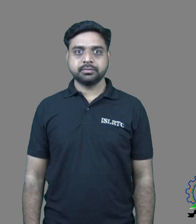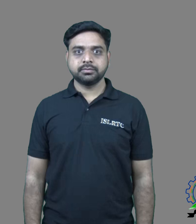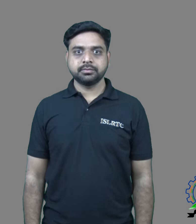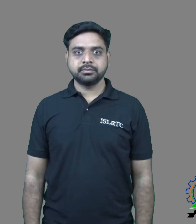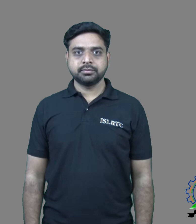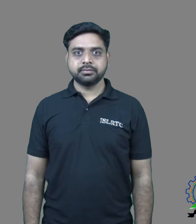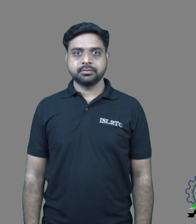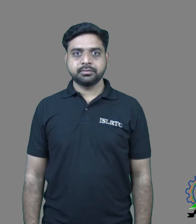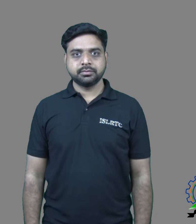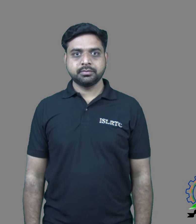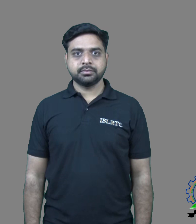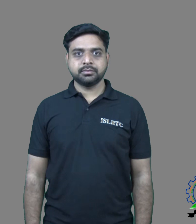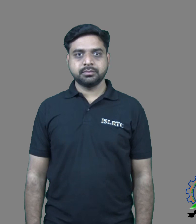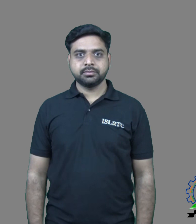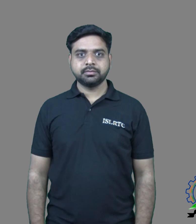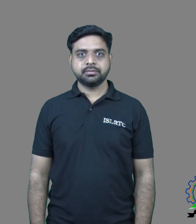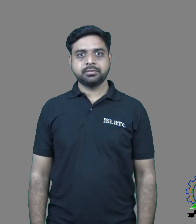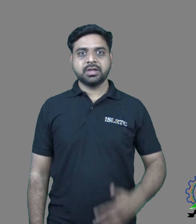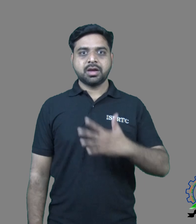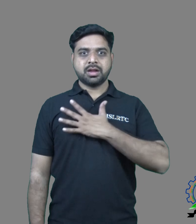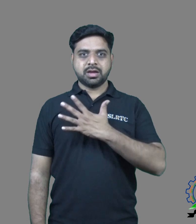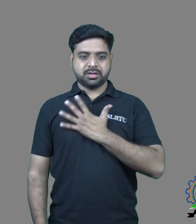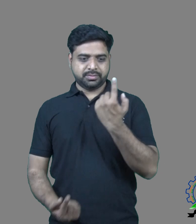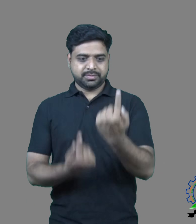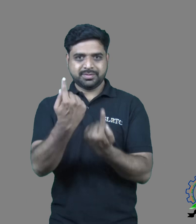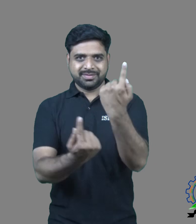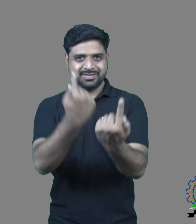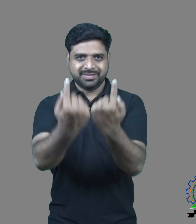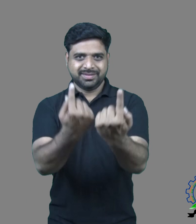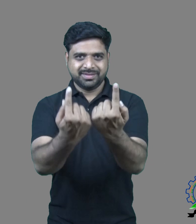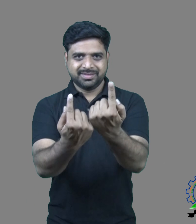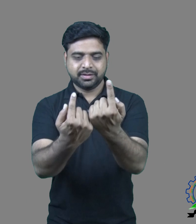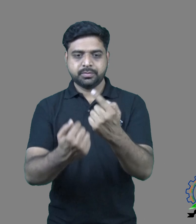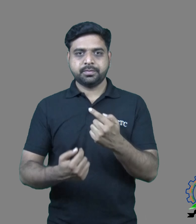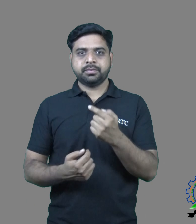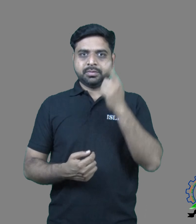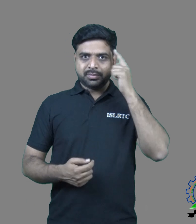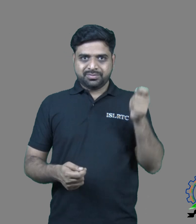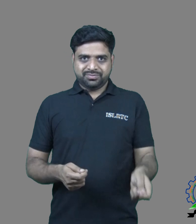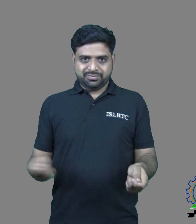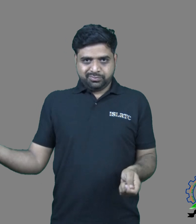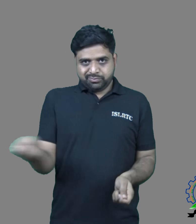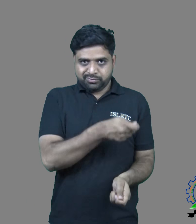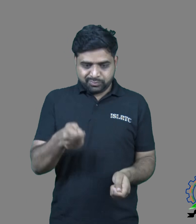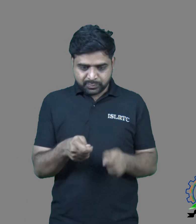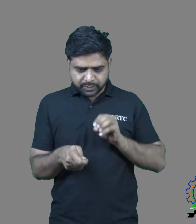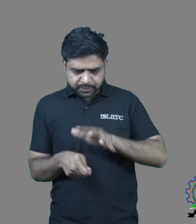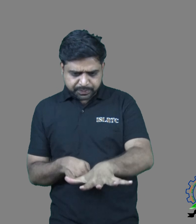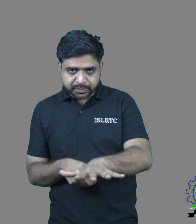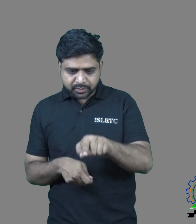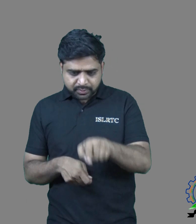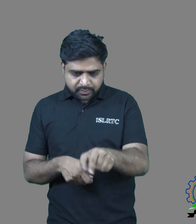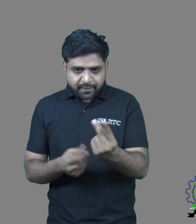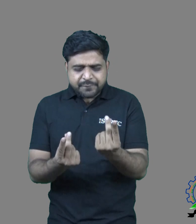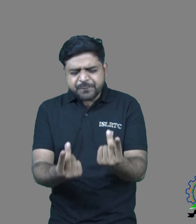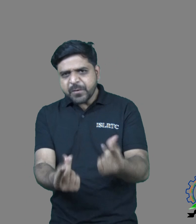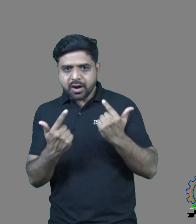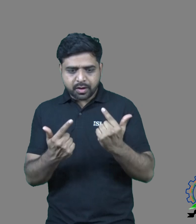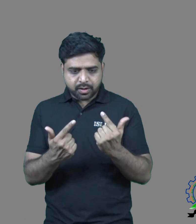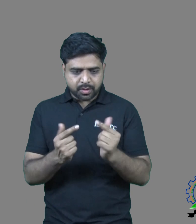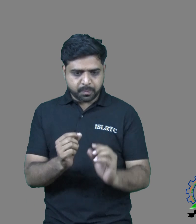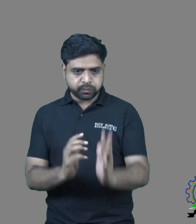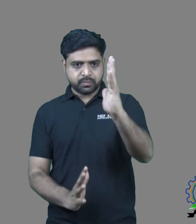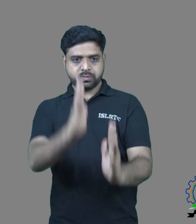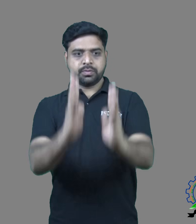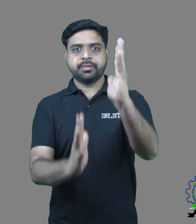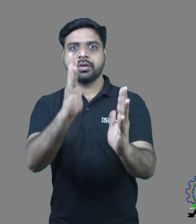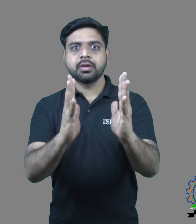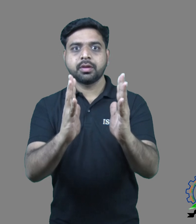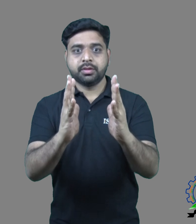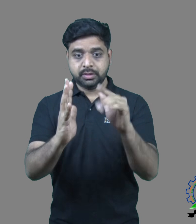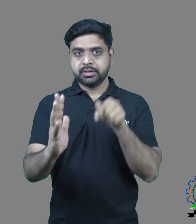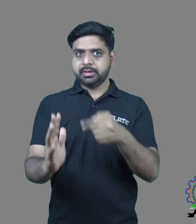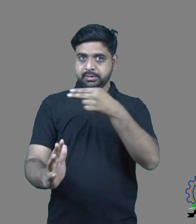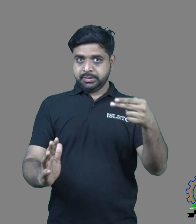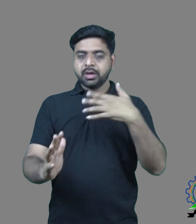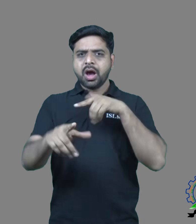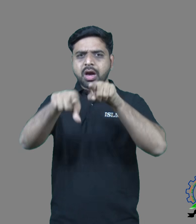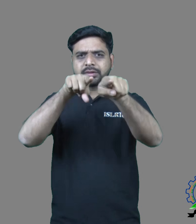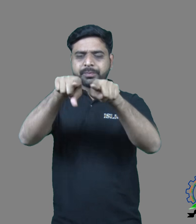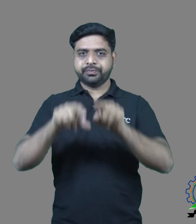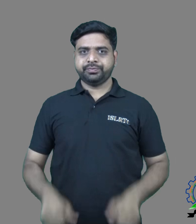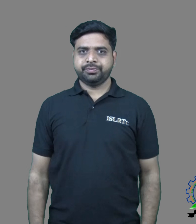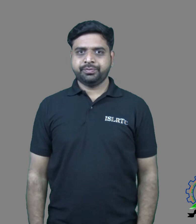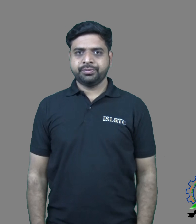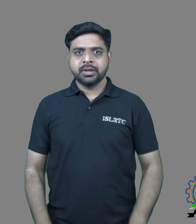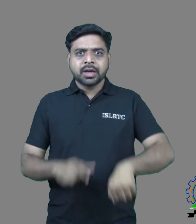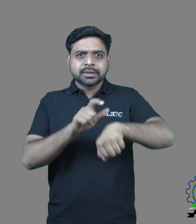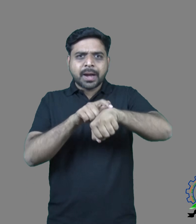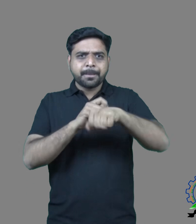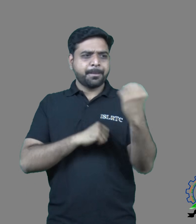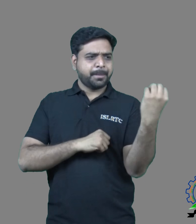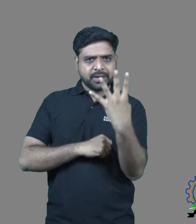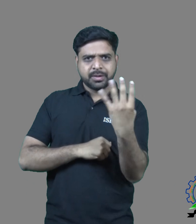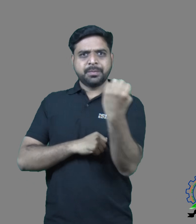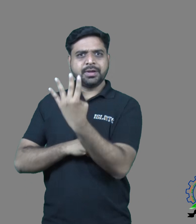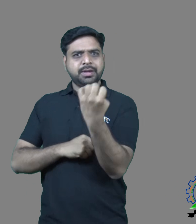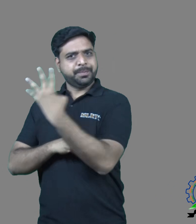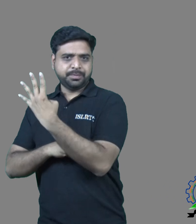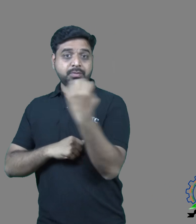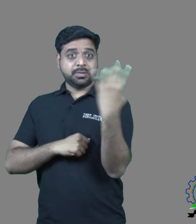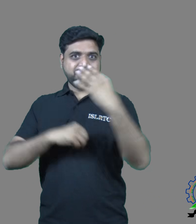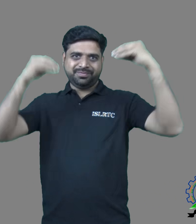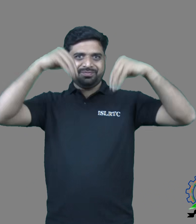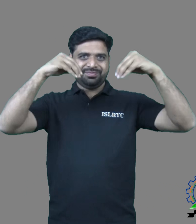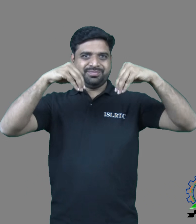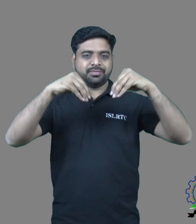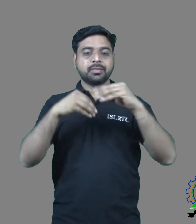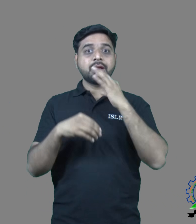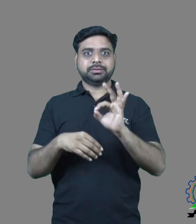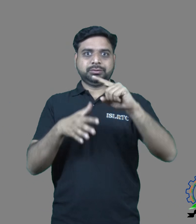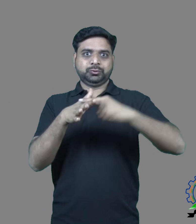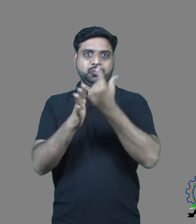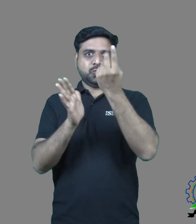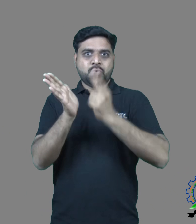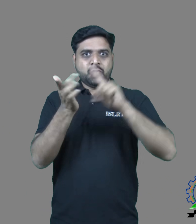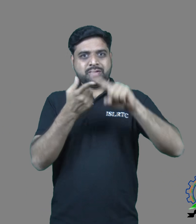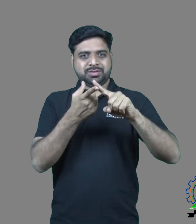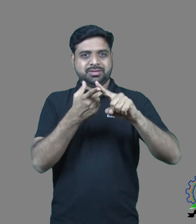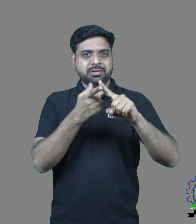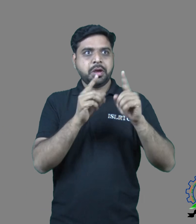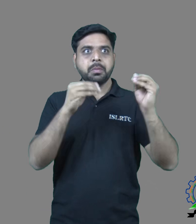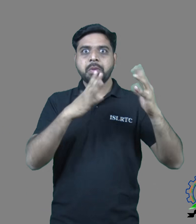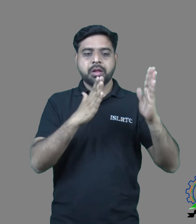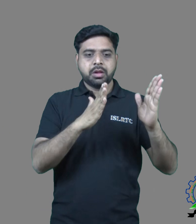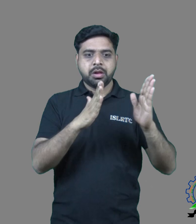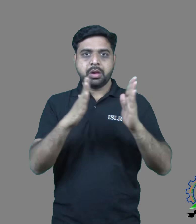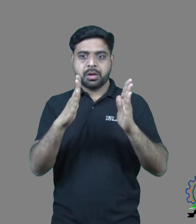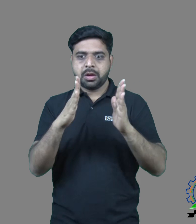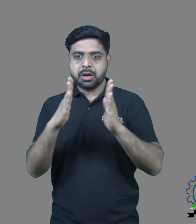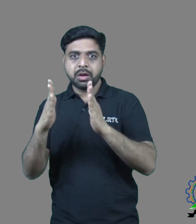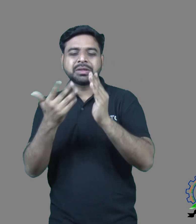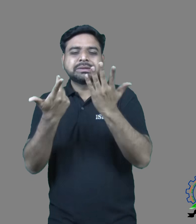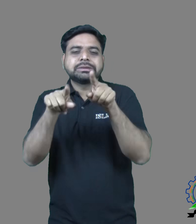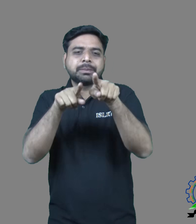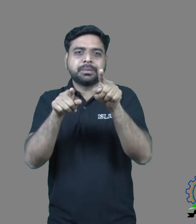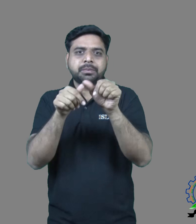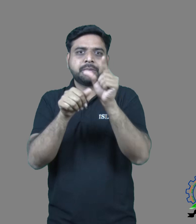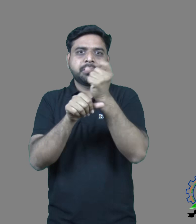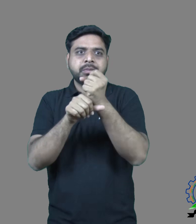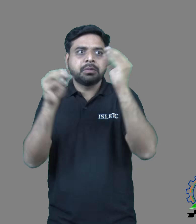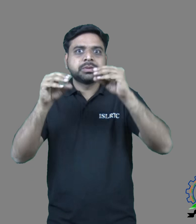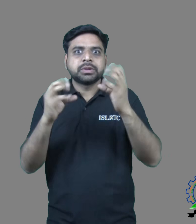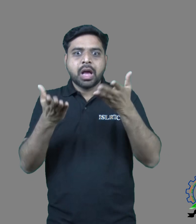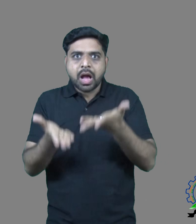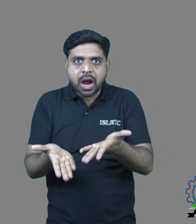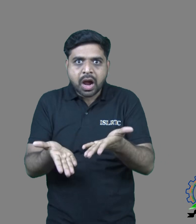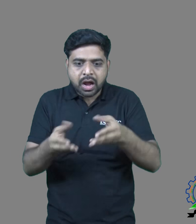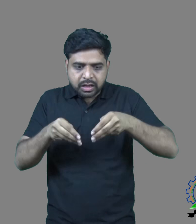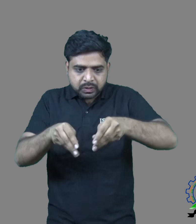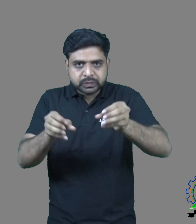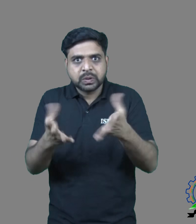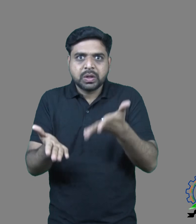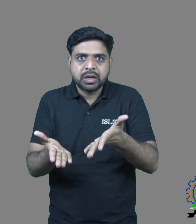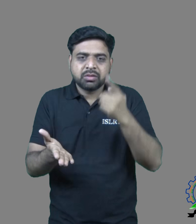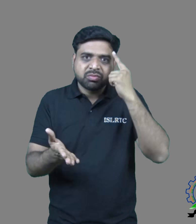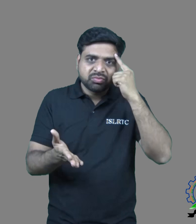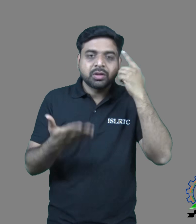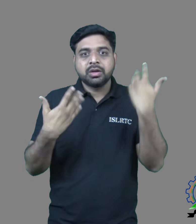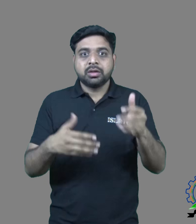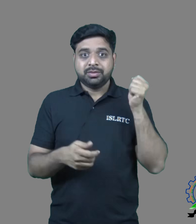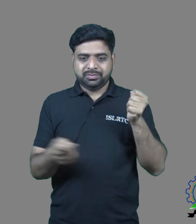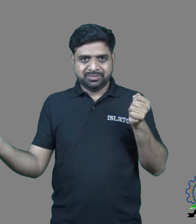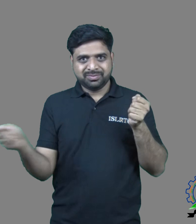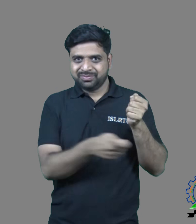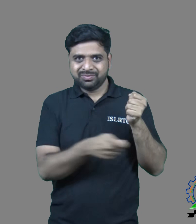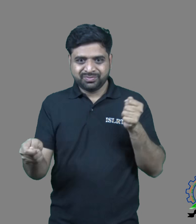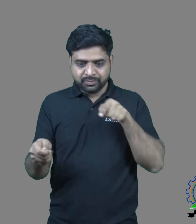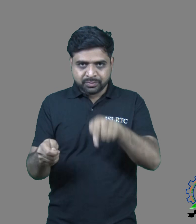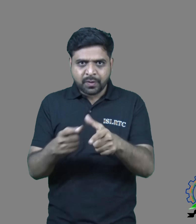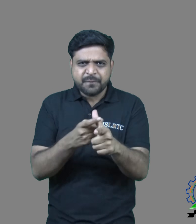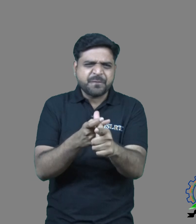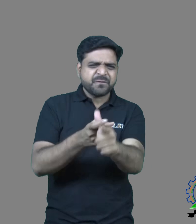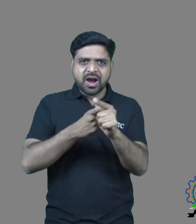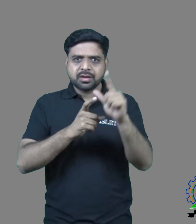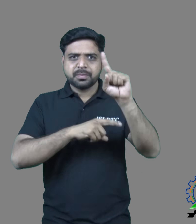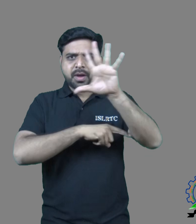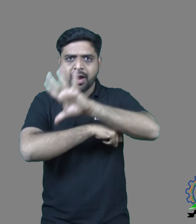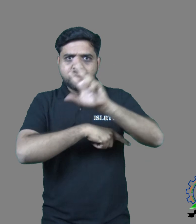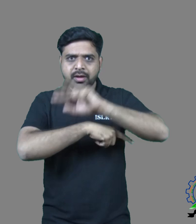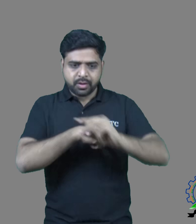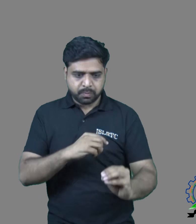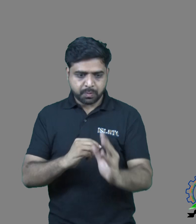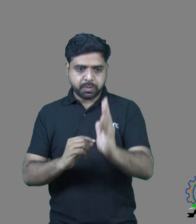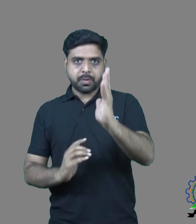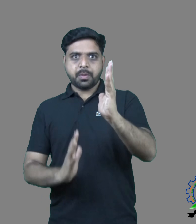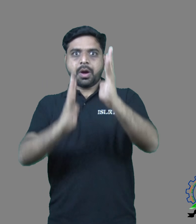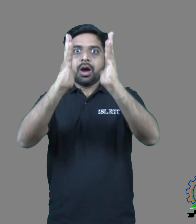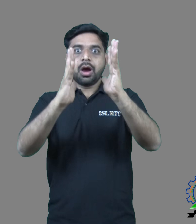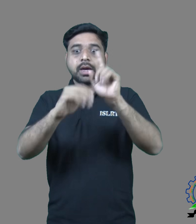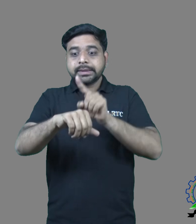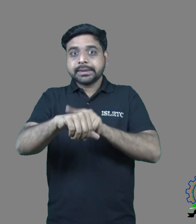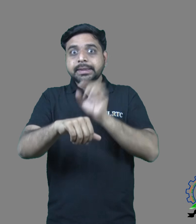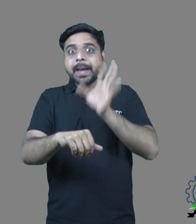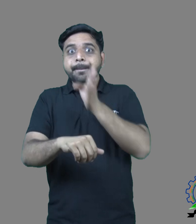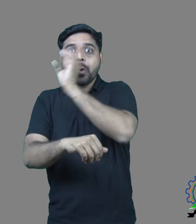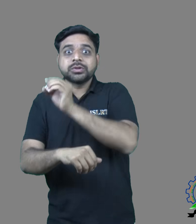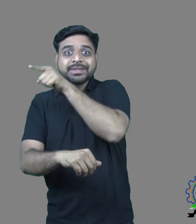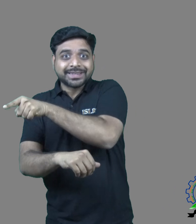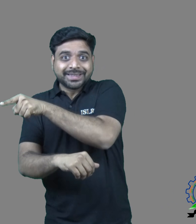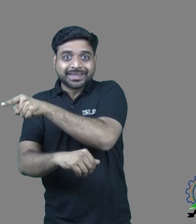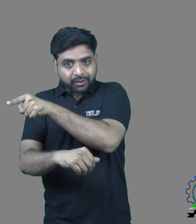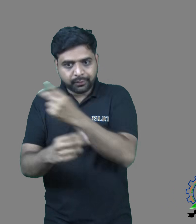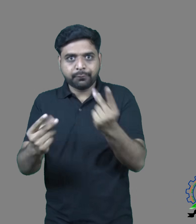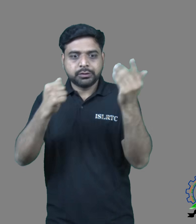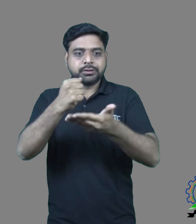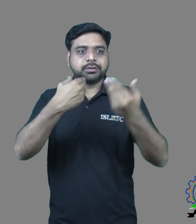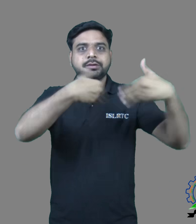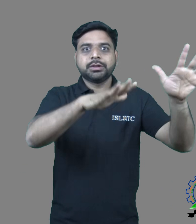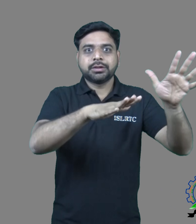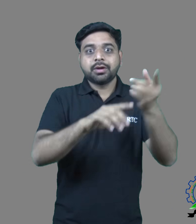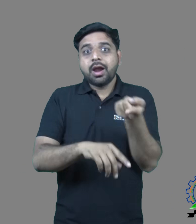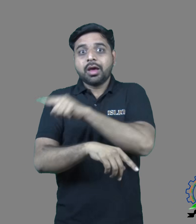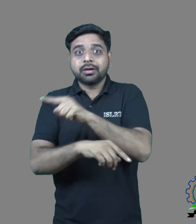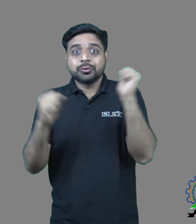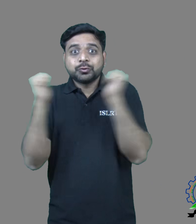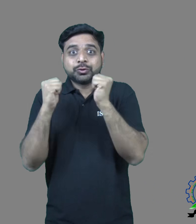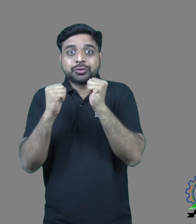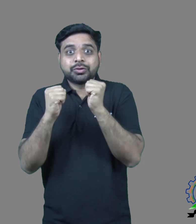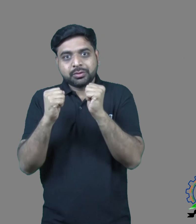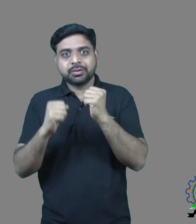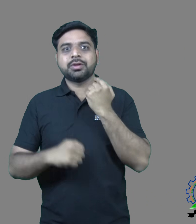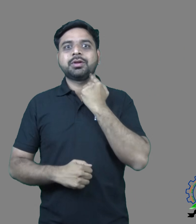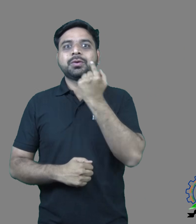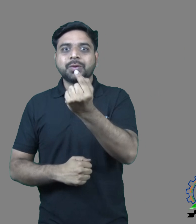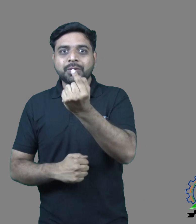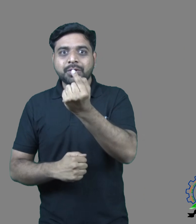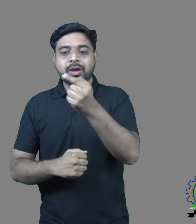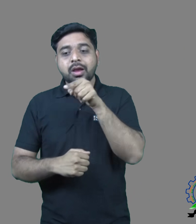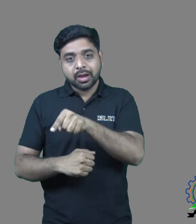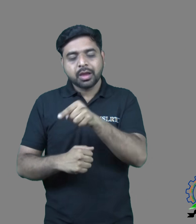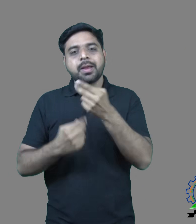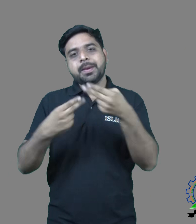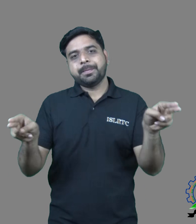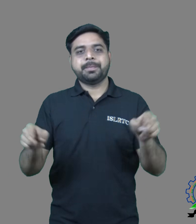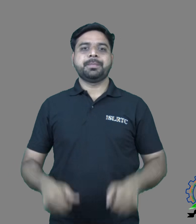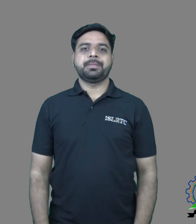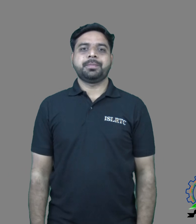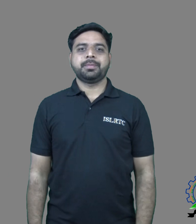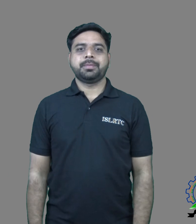Catch Crops